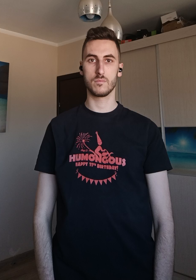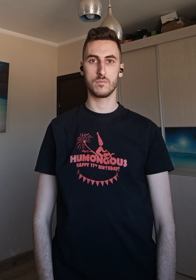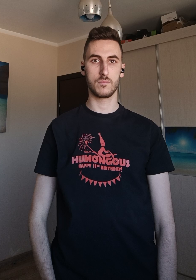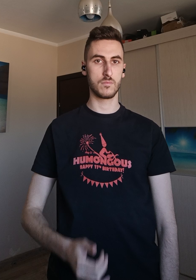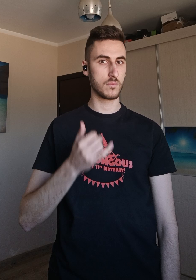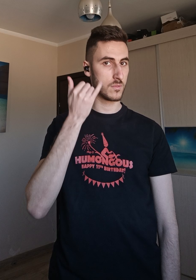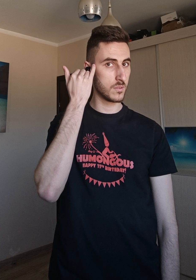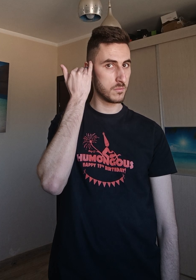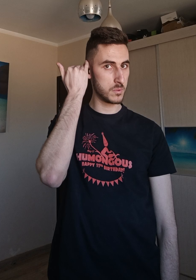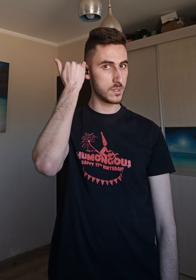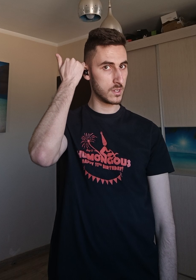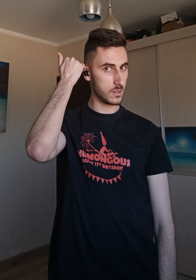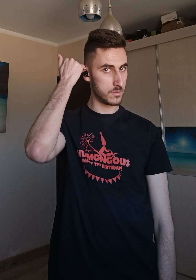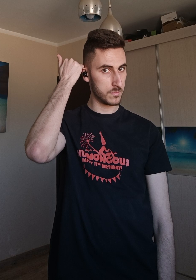פקיד